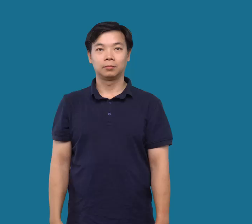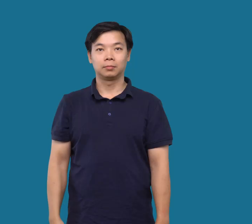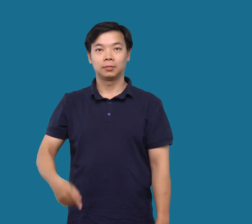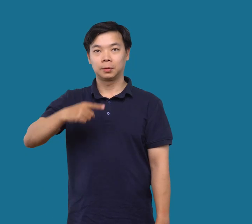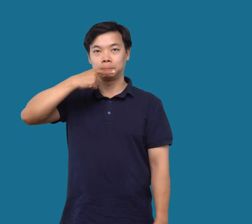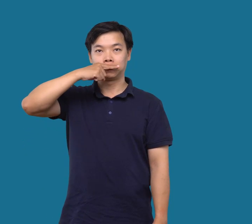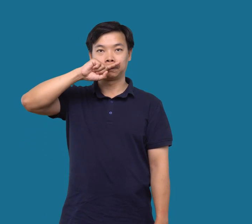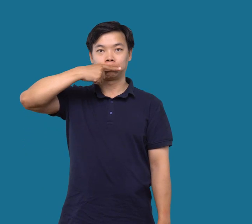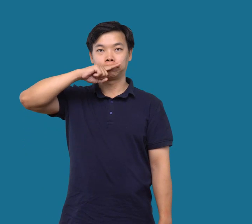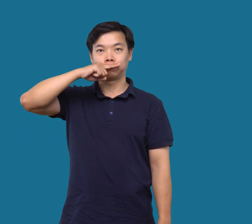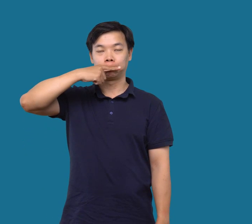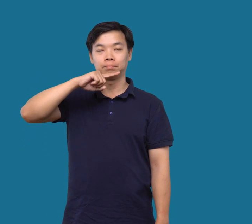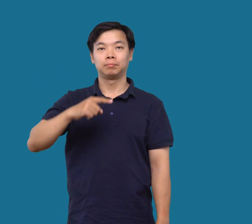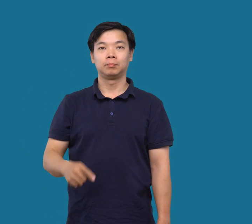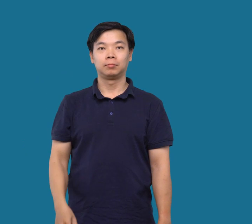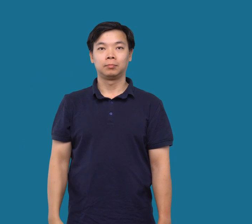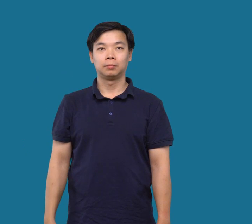ngô